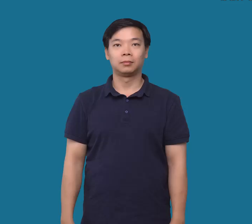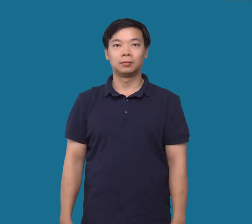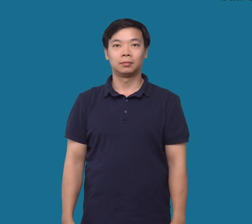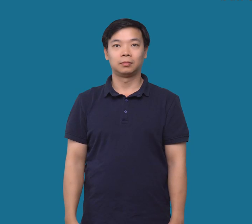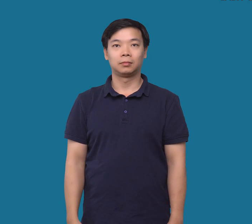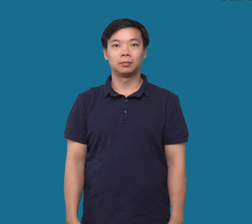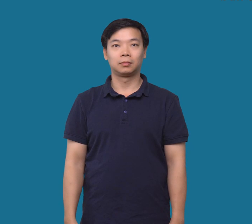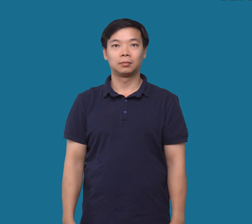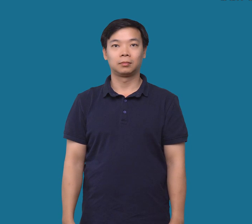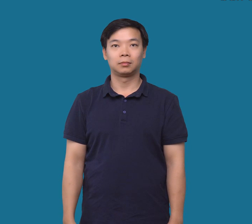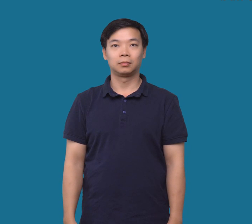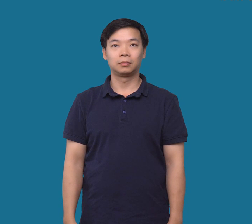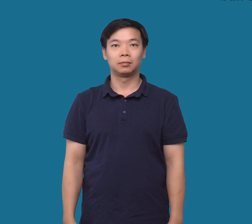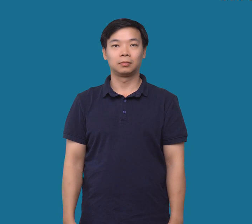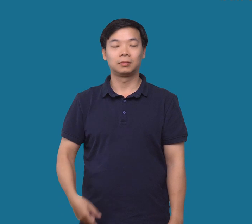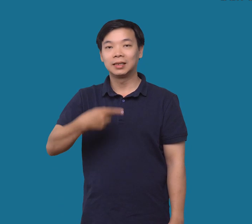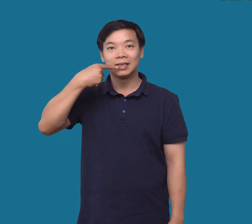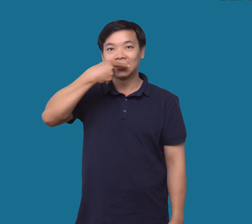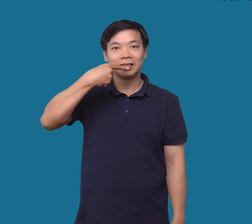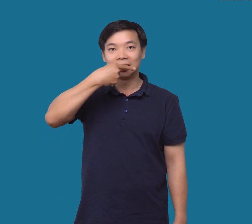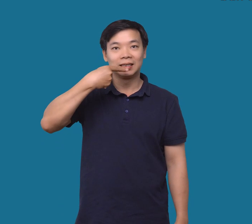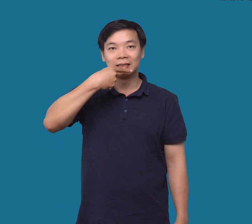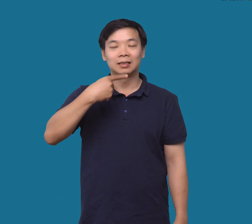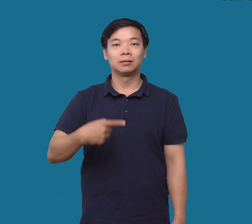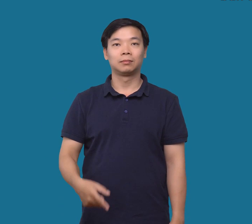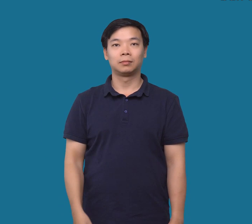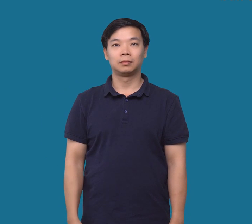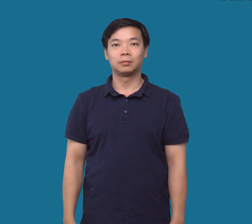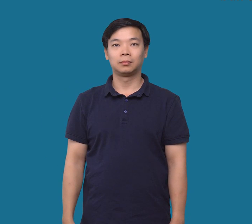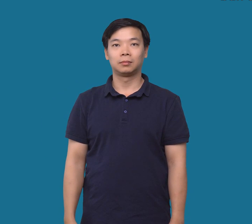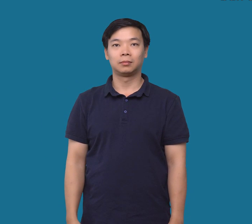bàn chải đánh răng